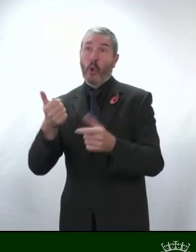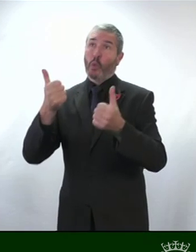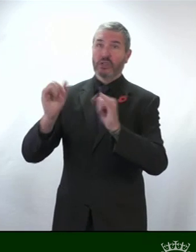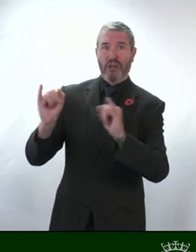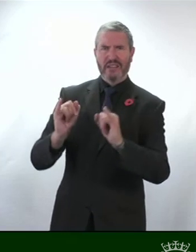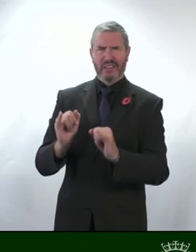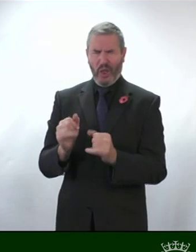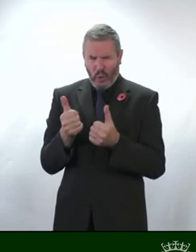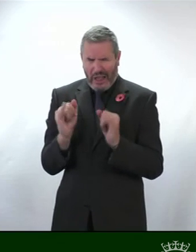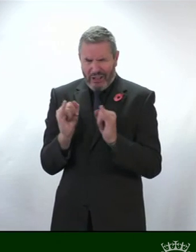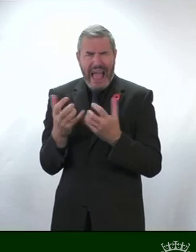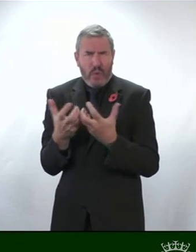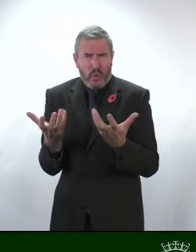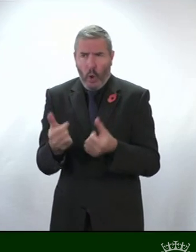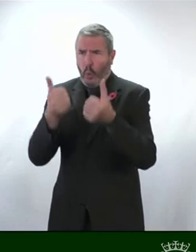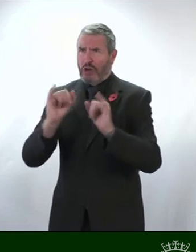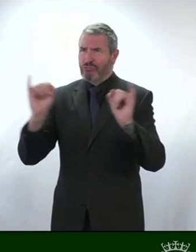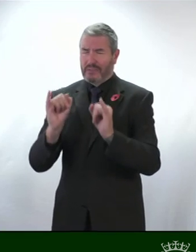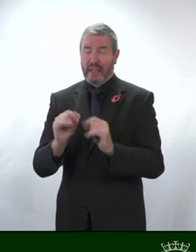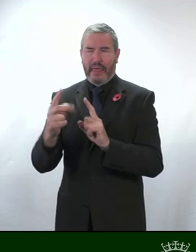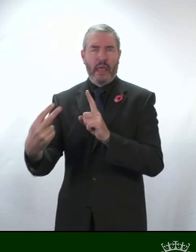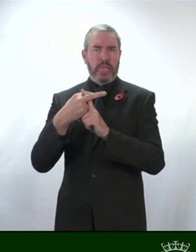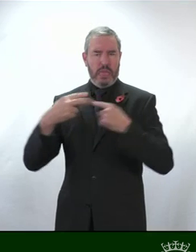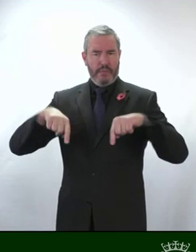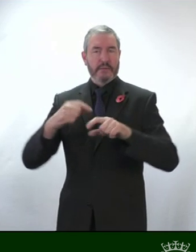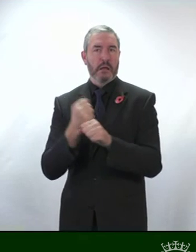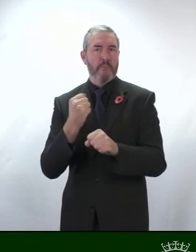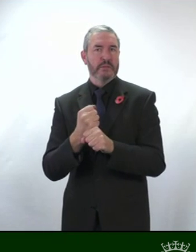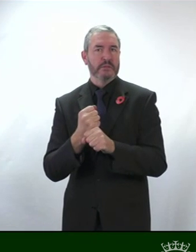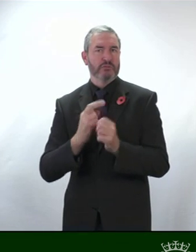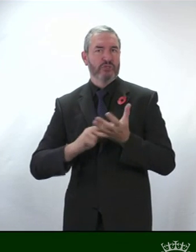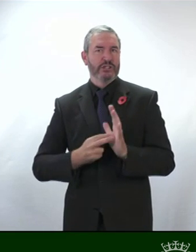Can I commend a different approach, because he has attacked the Government’s strategy?